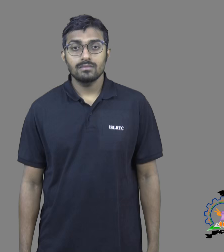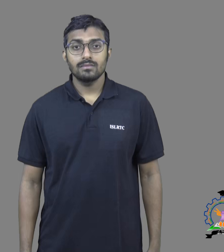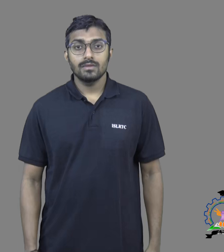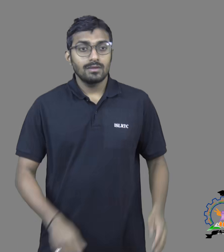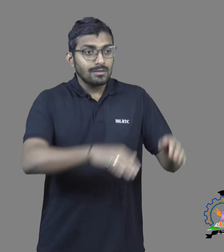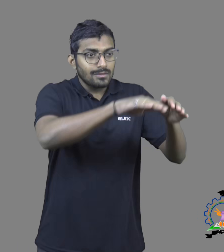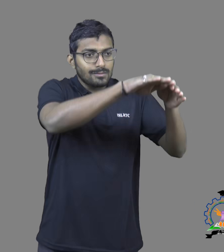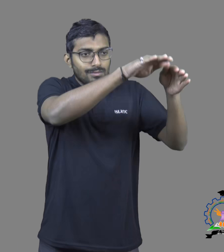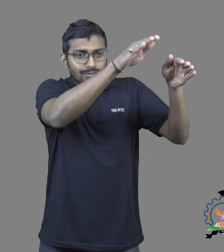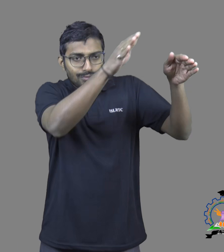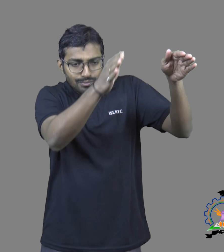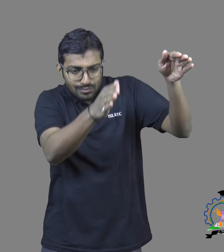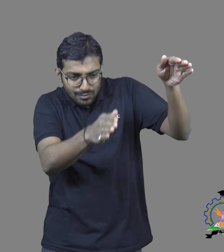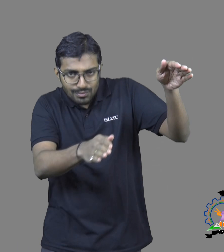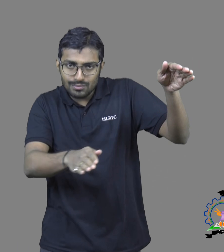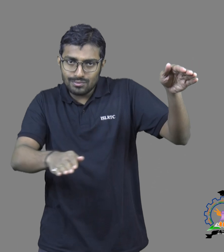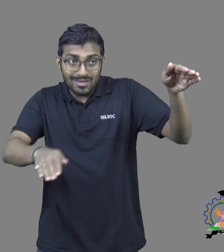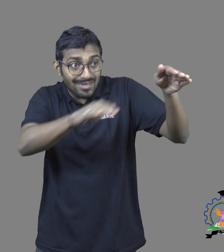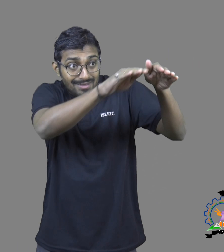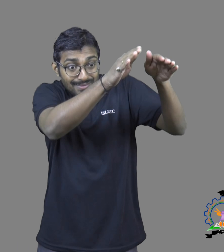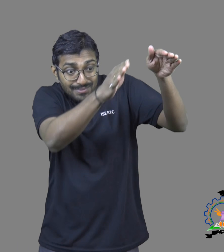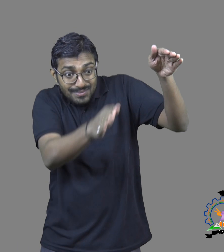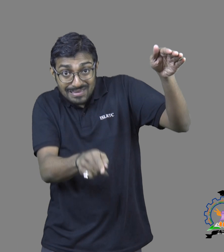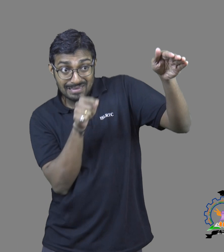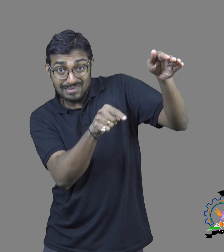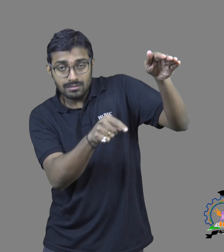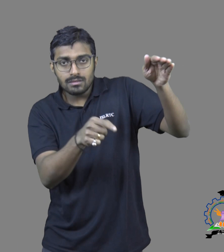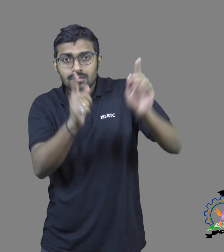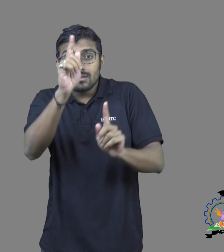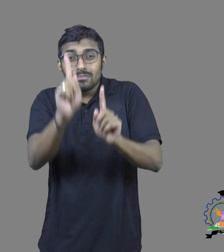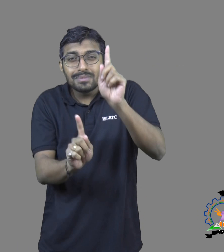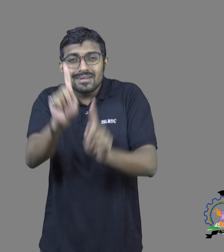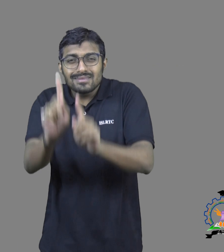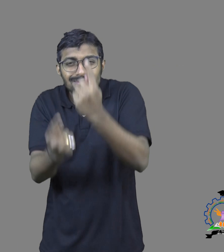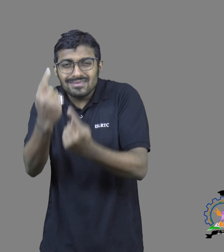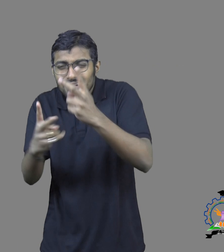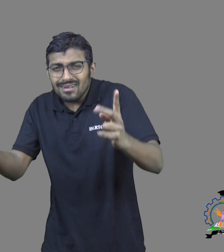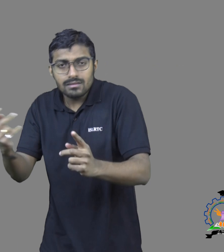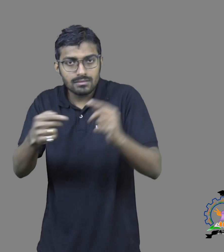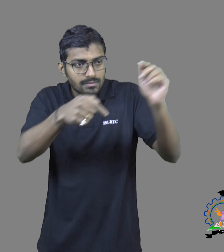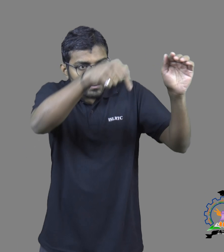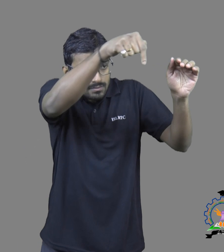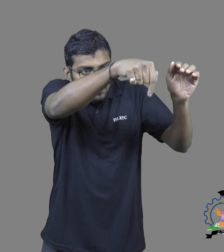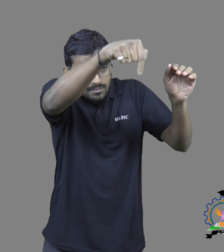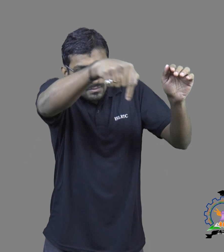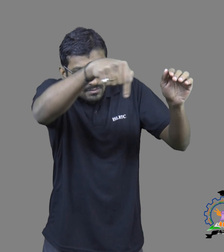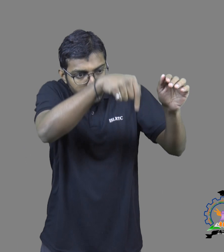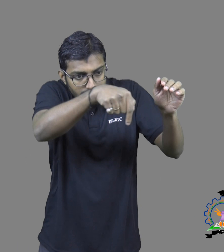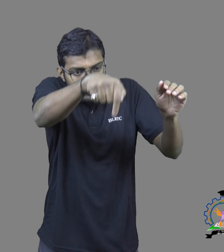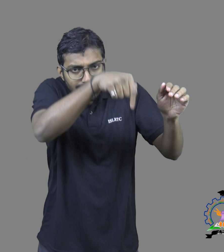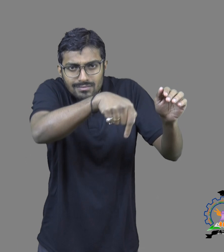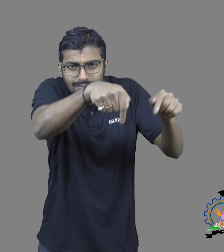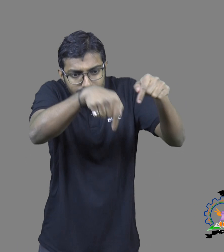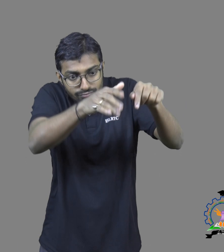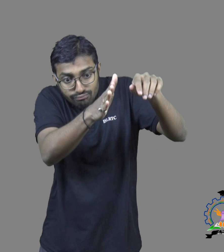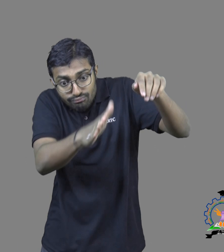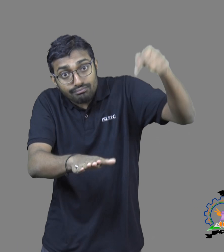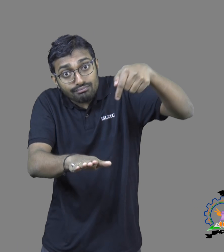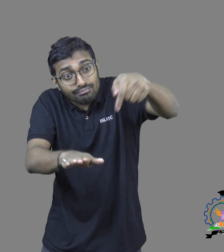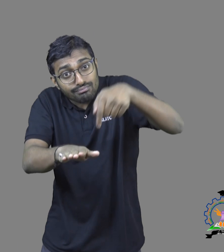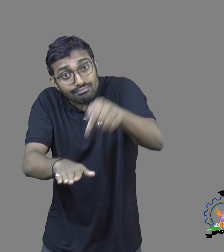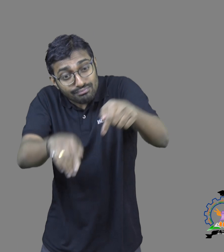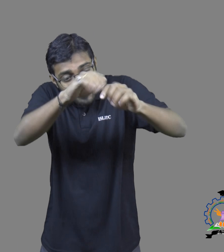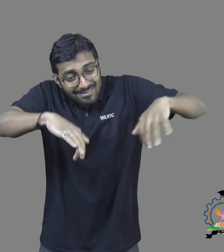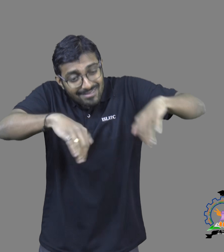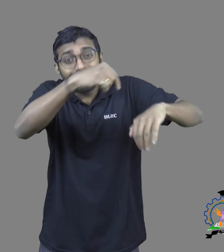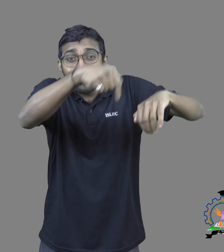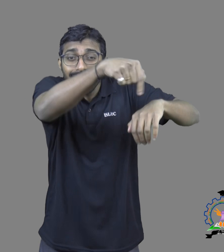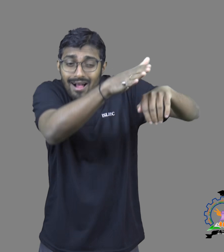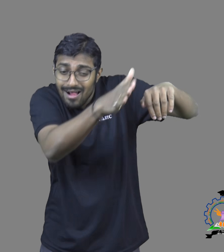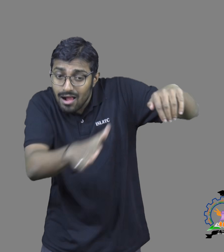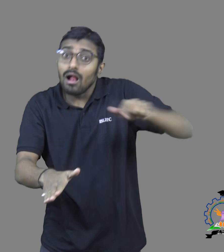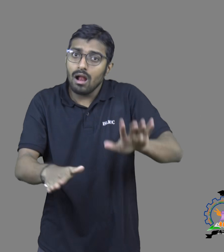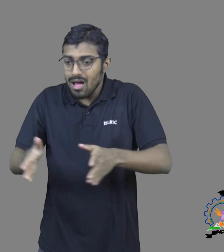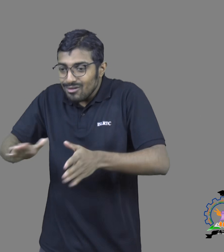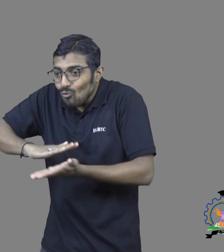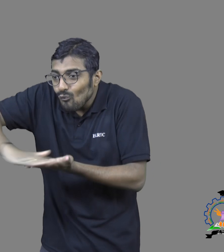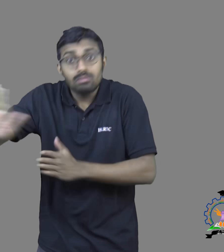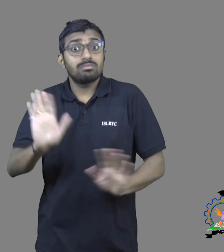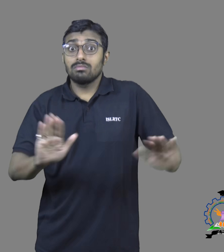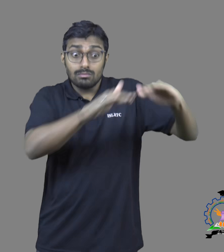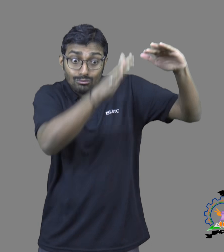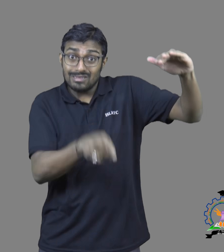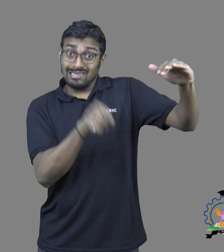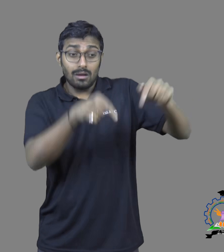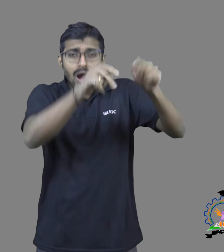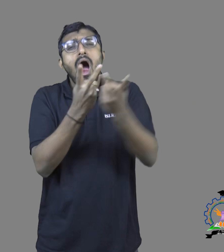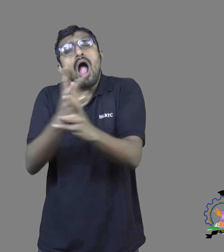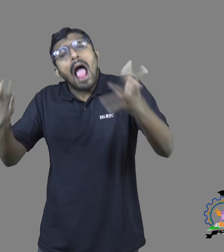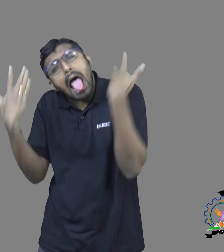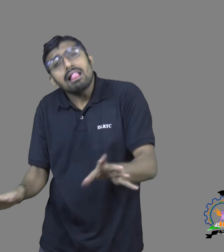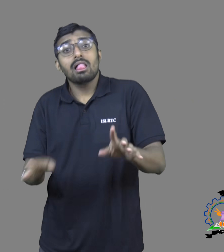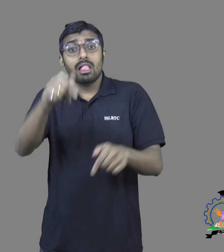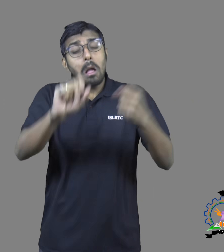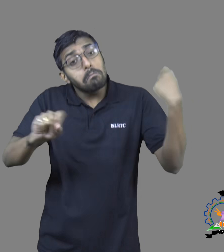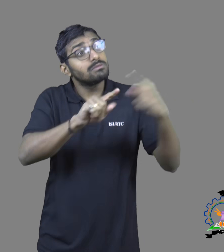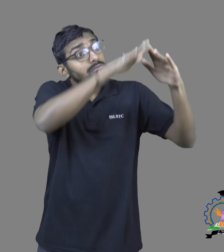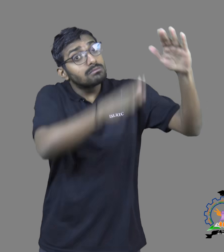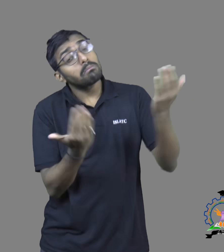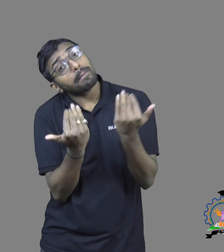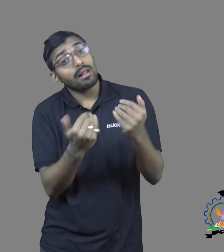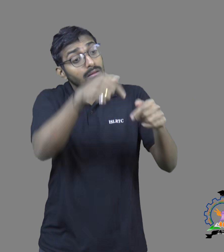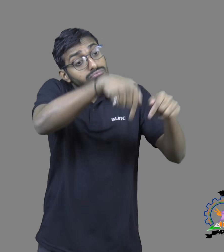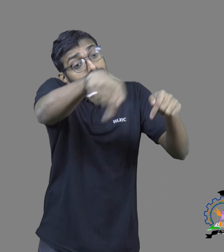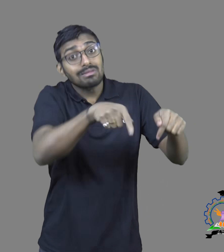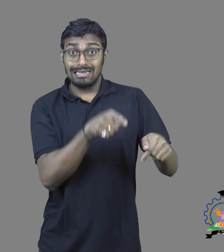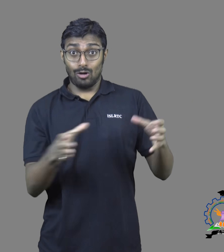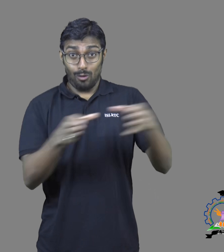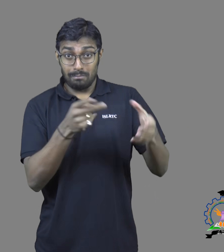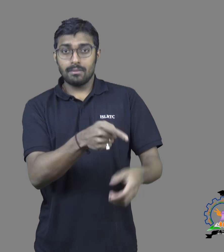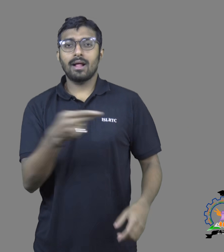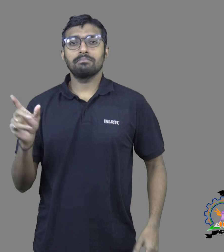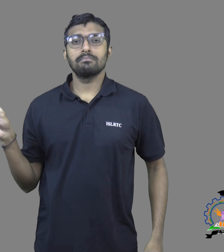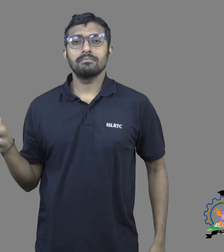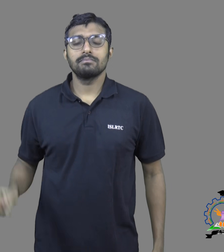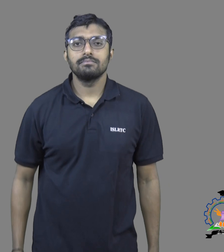Contour Cropping